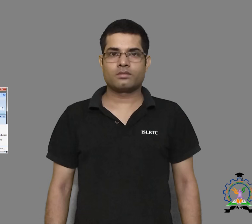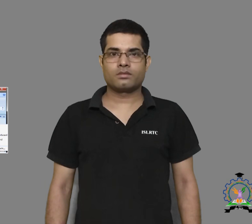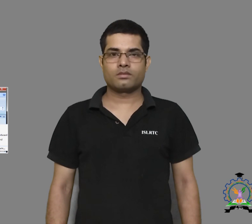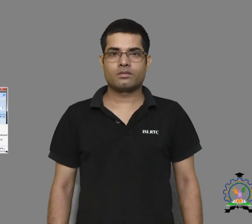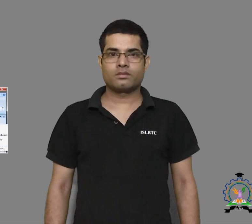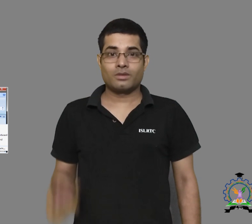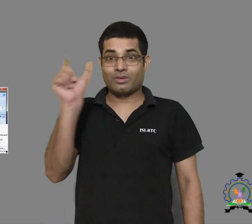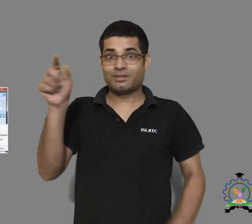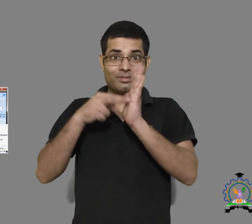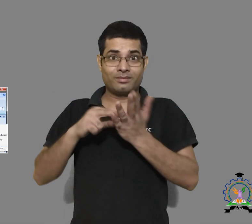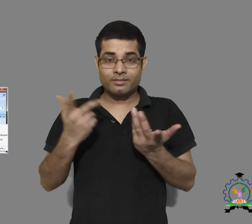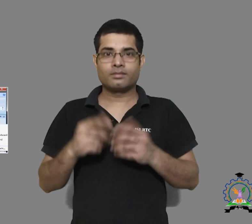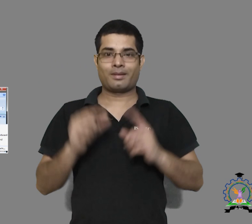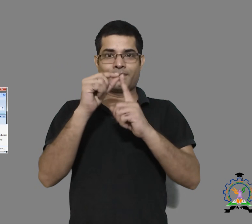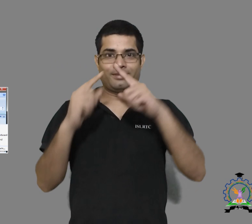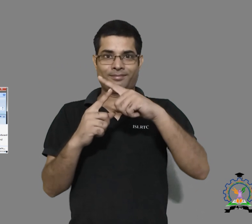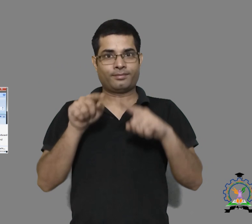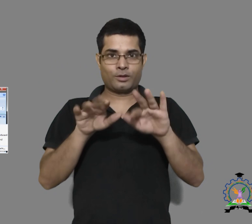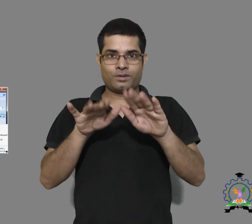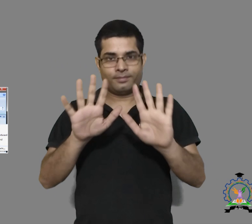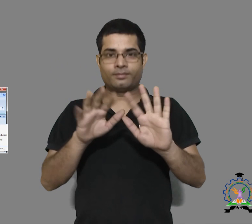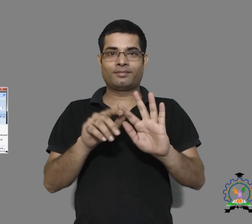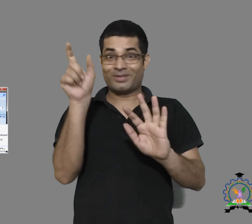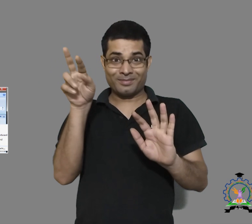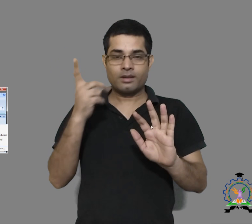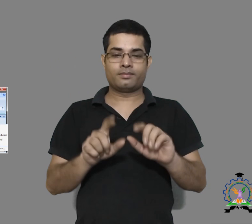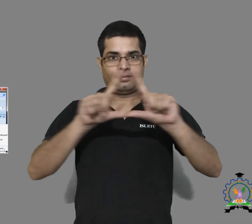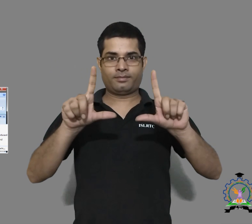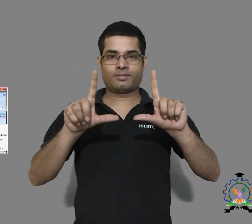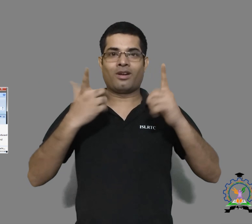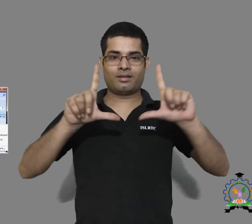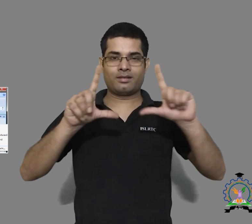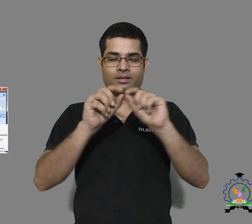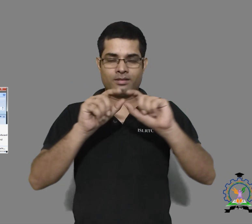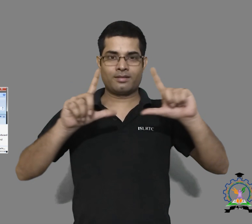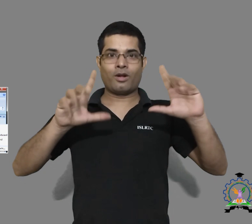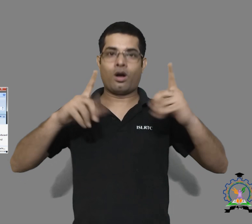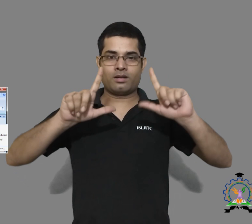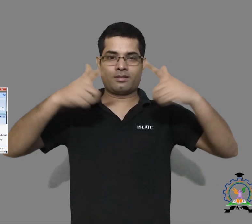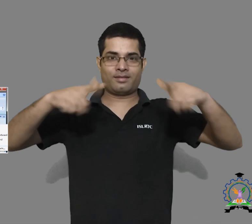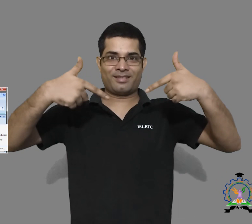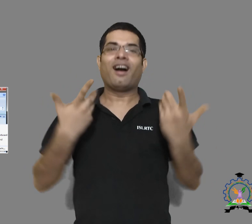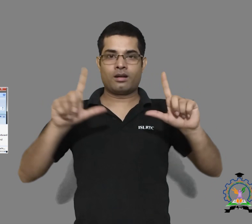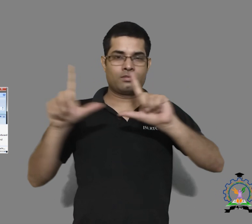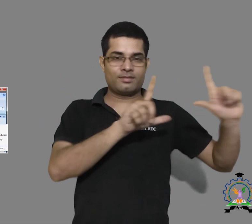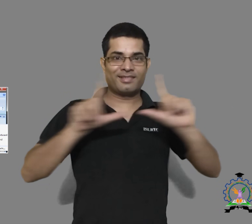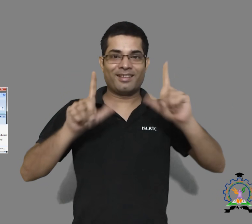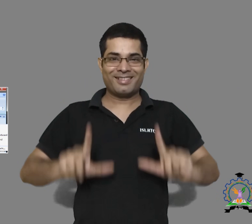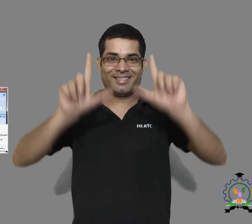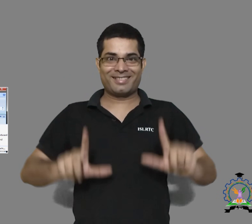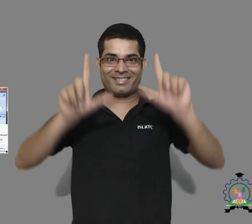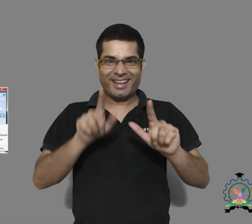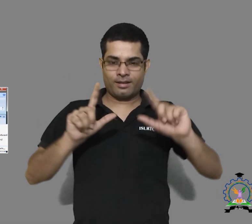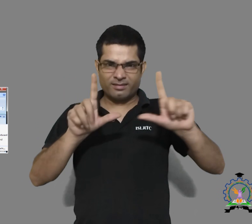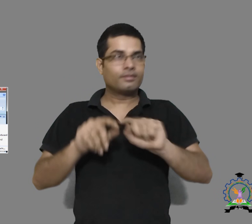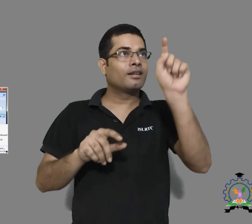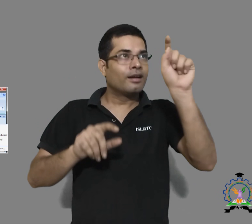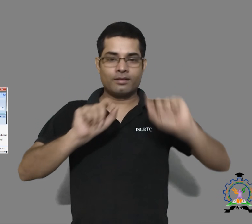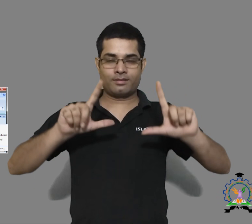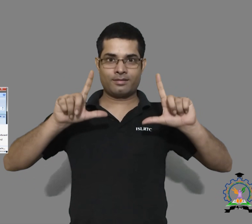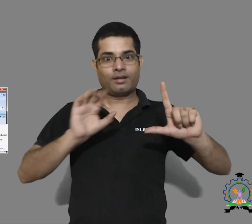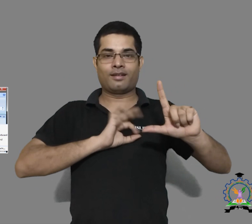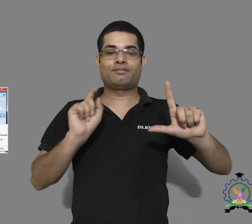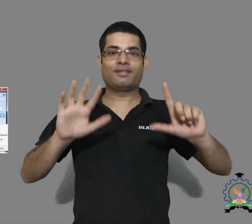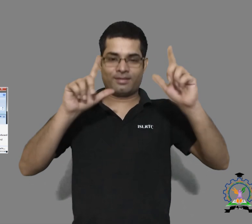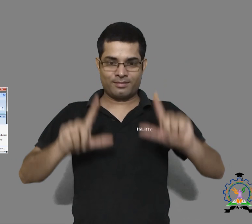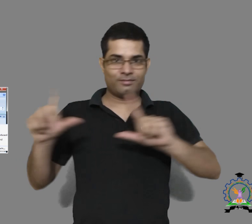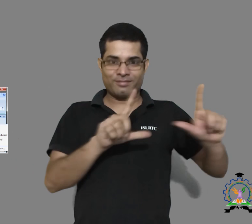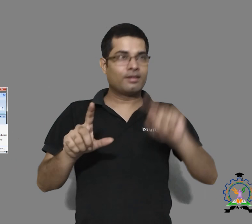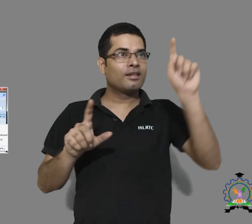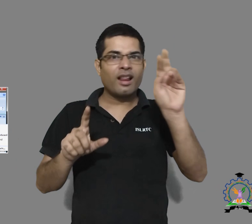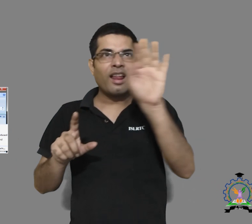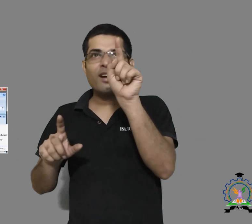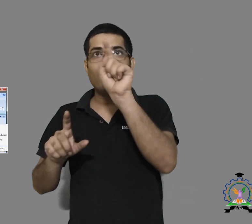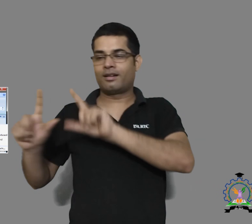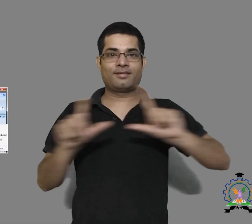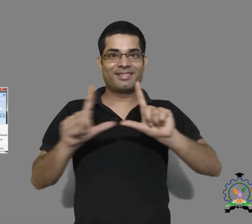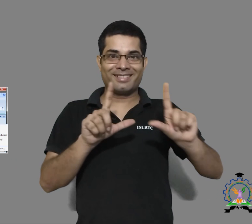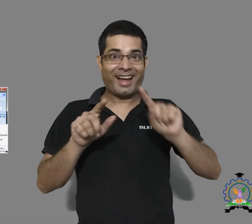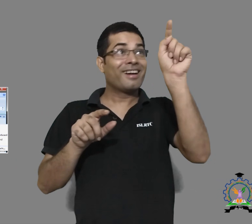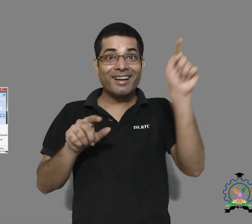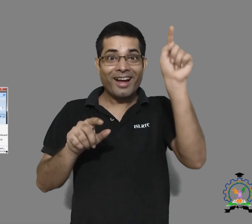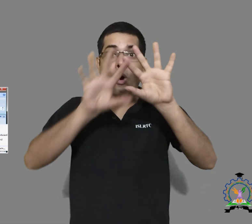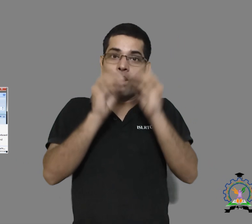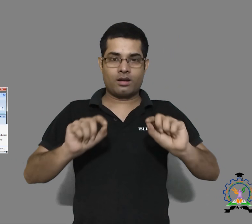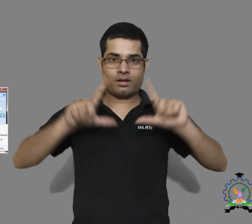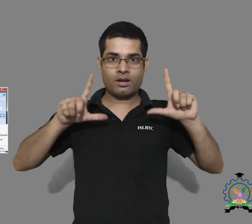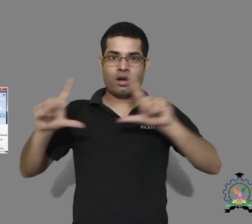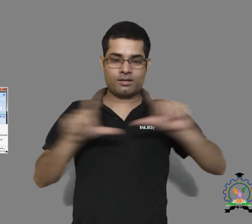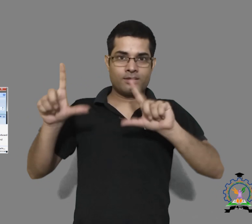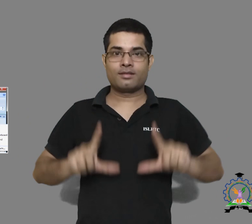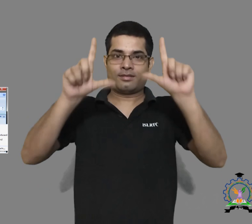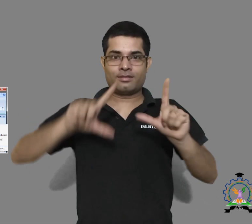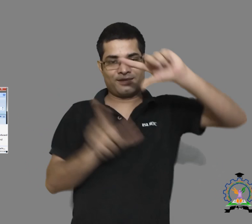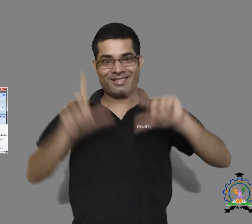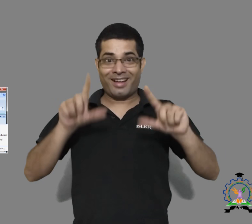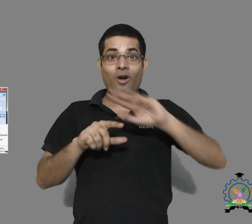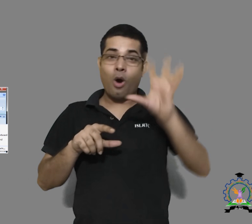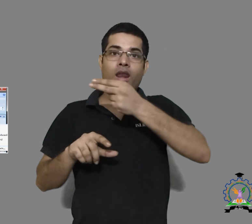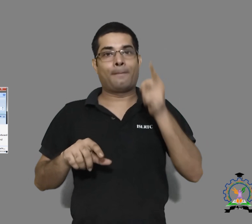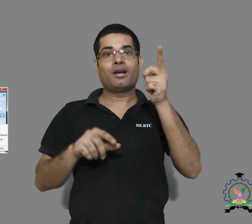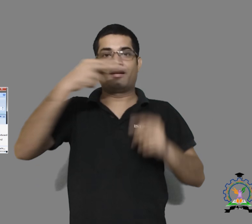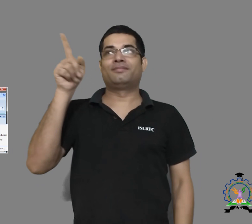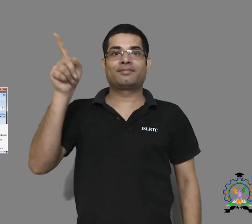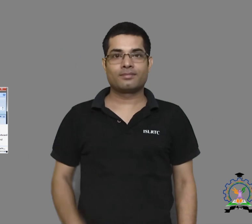Custom Animation